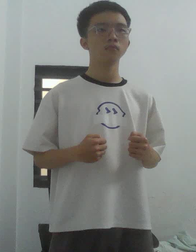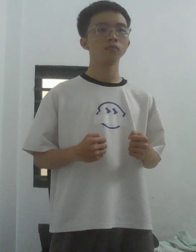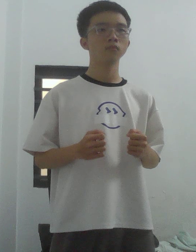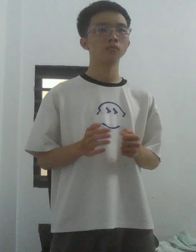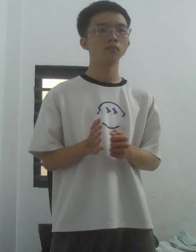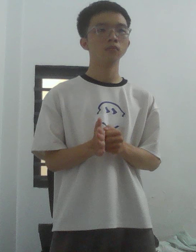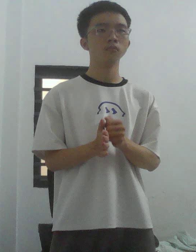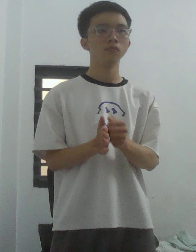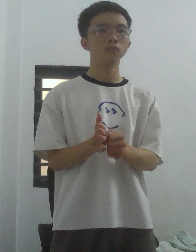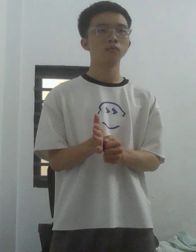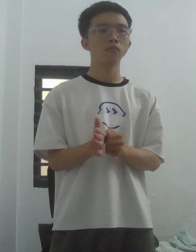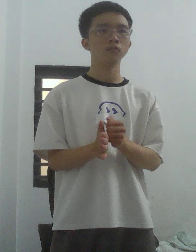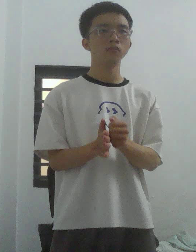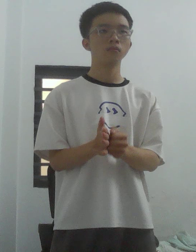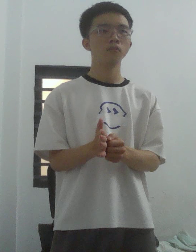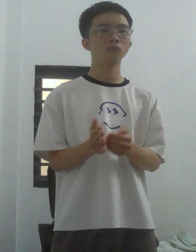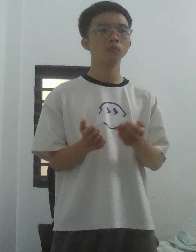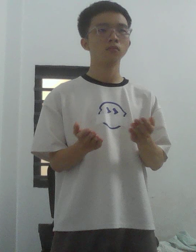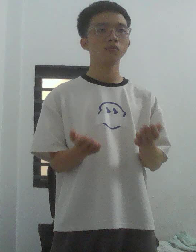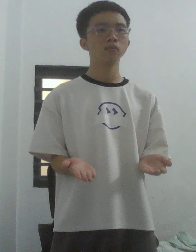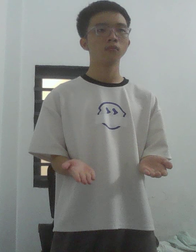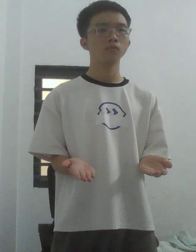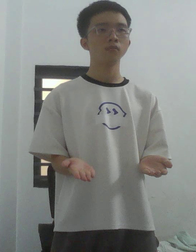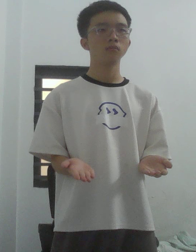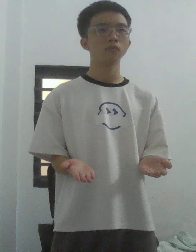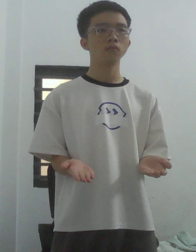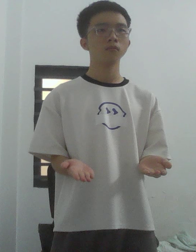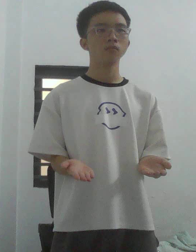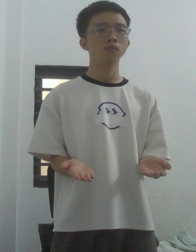thang nay